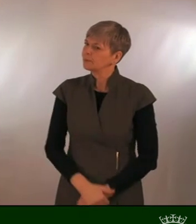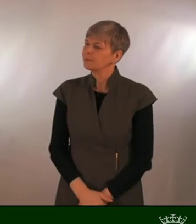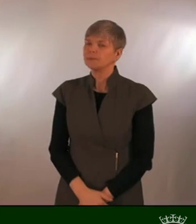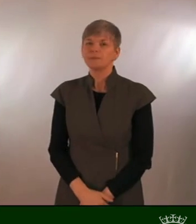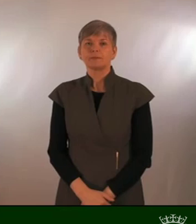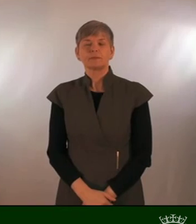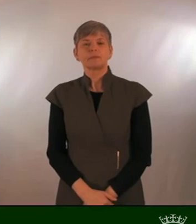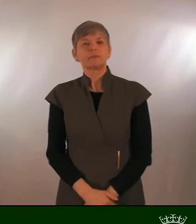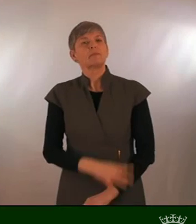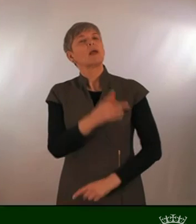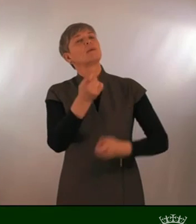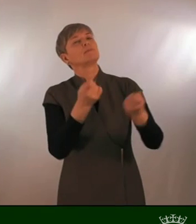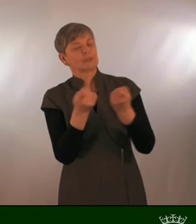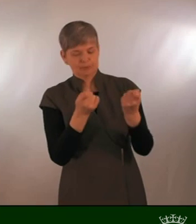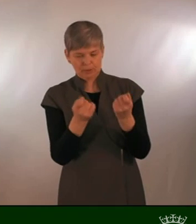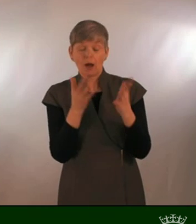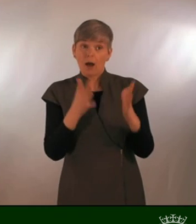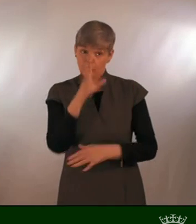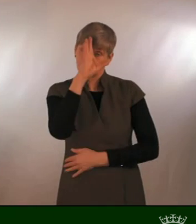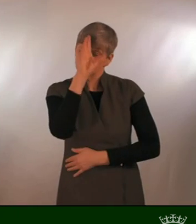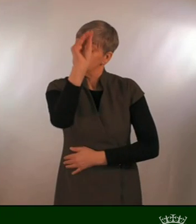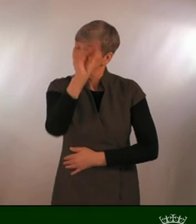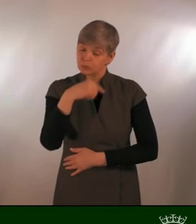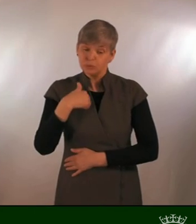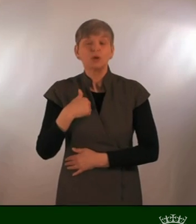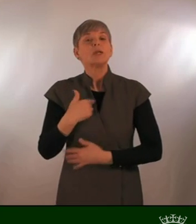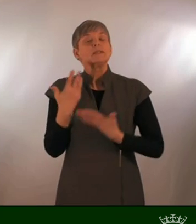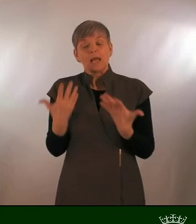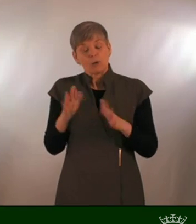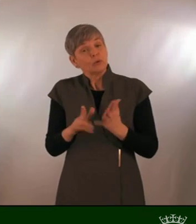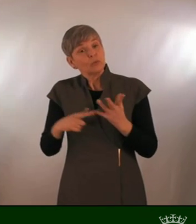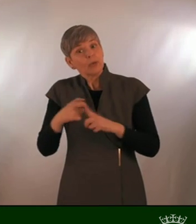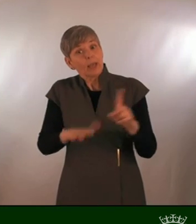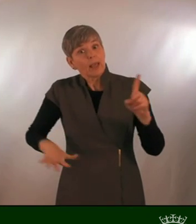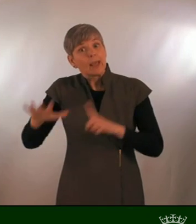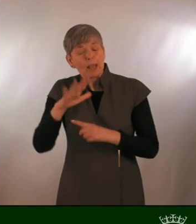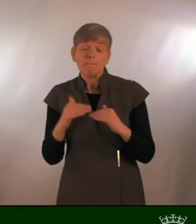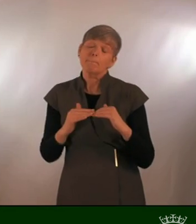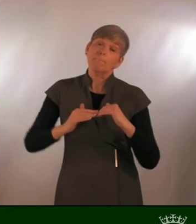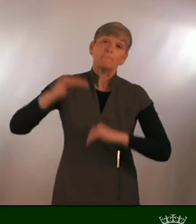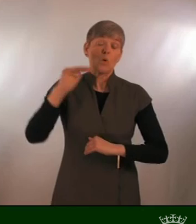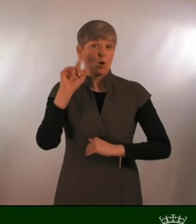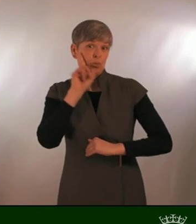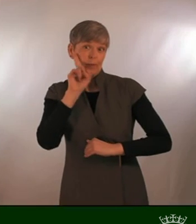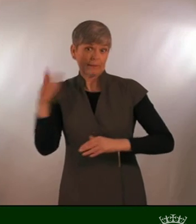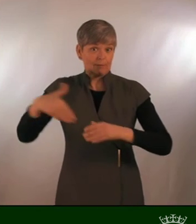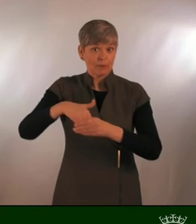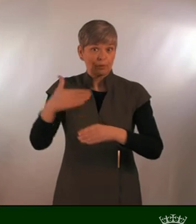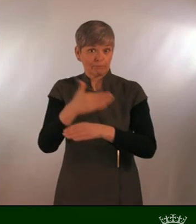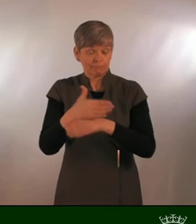Not only are there now record numbers of women in employment in this country, but the gender pay gap is at a record low.